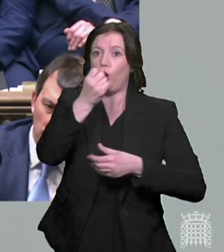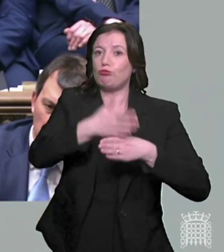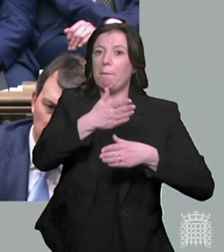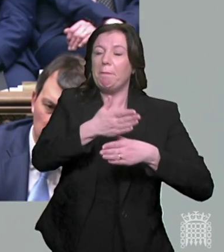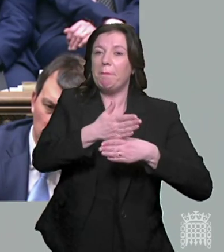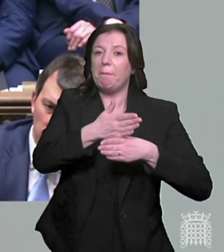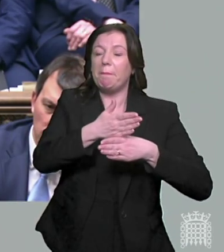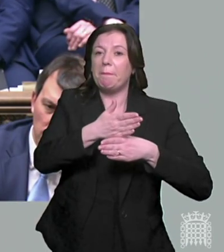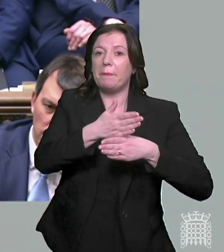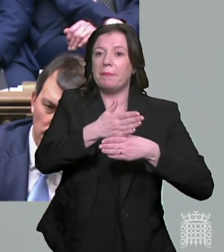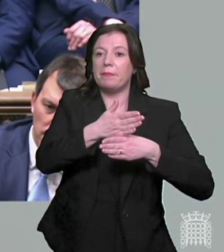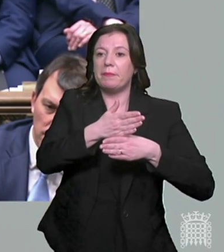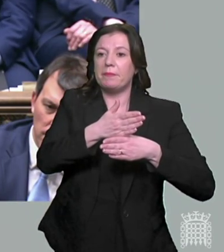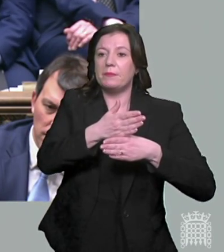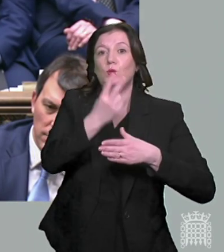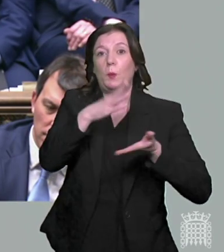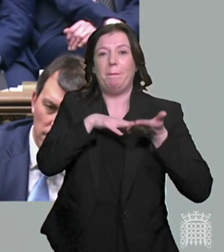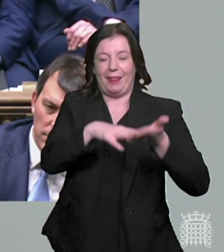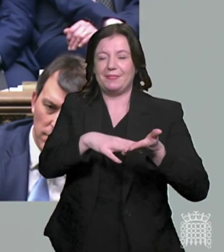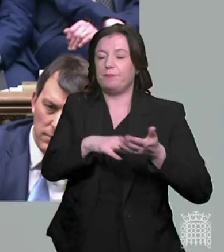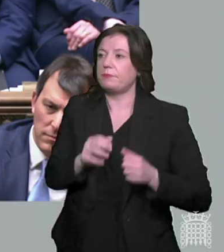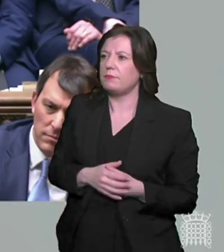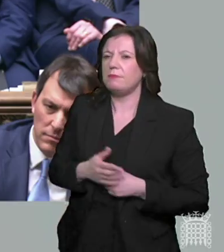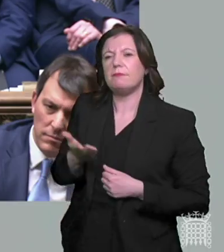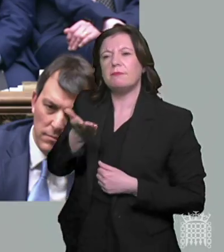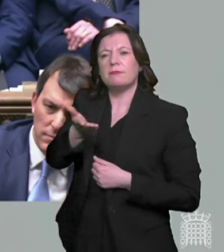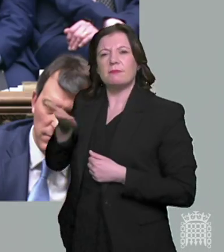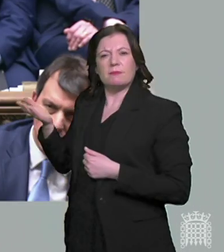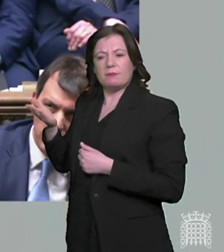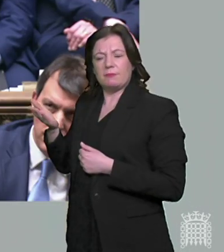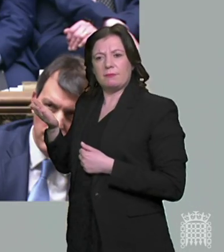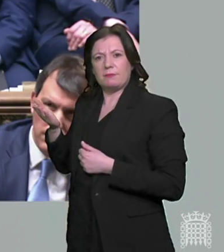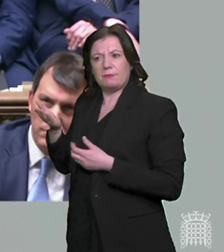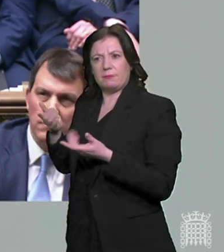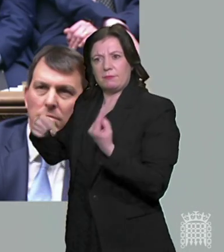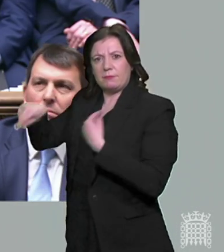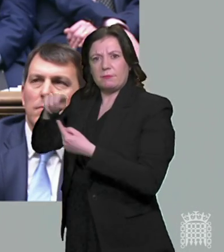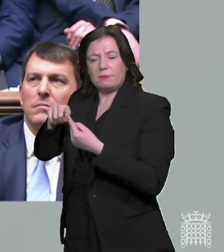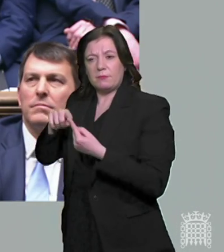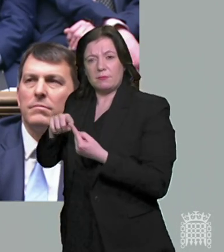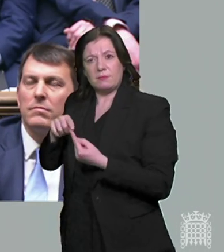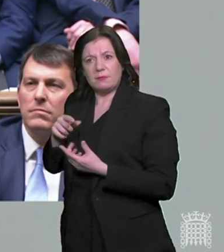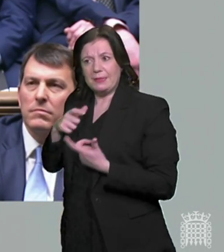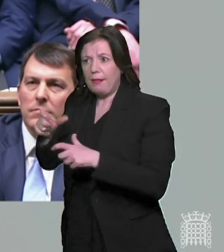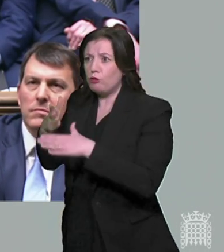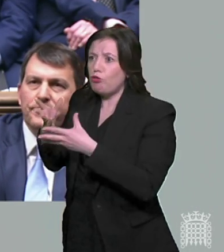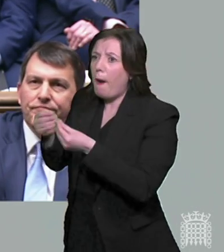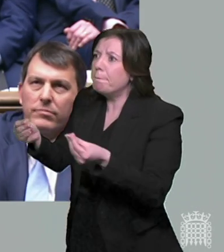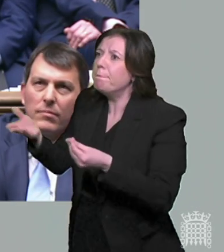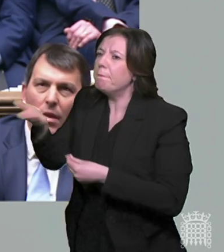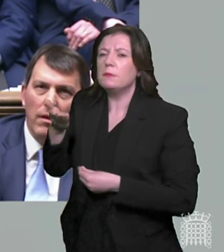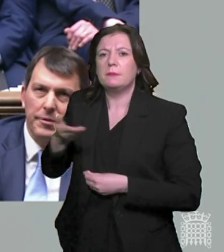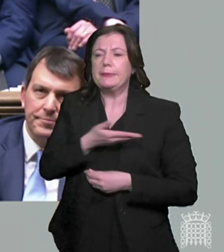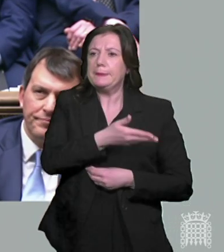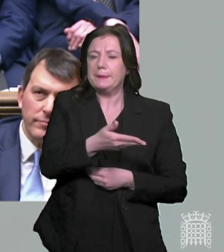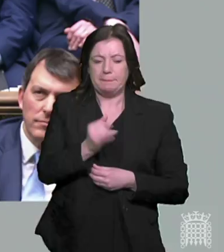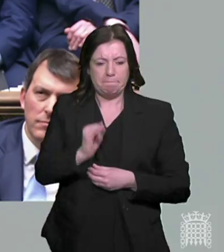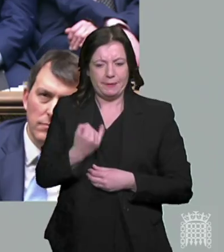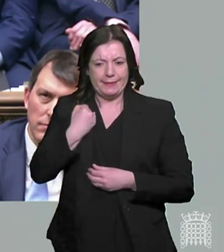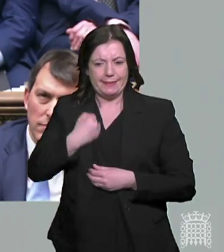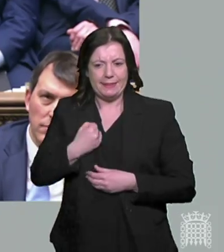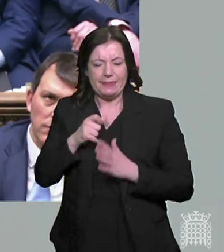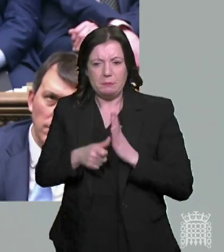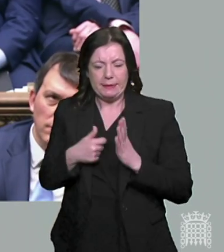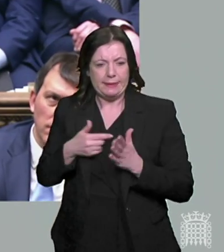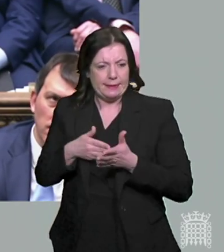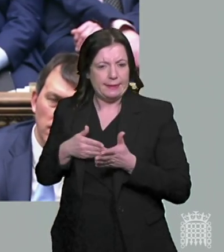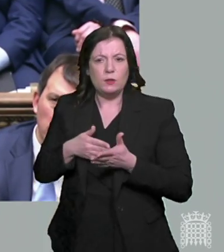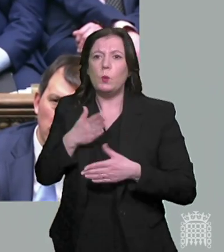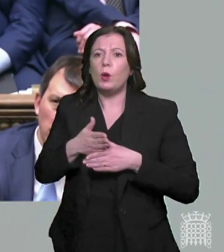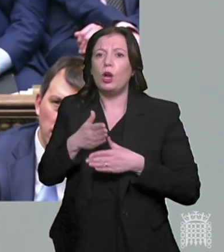But even after that, we could fill half the vacancies in the economy with people who say that they would like to work, despite being inactive due to sickness or disability.